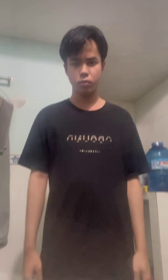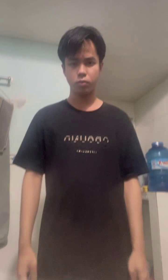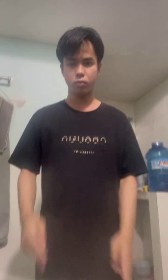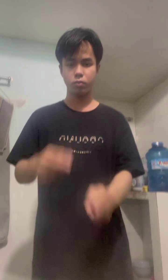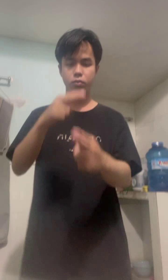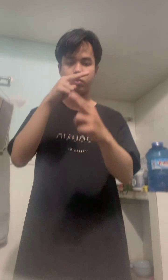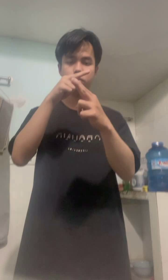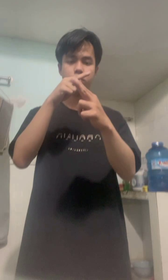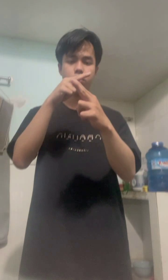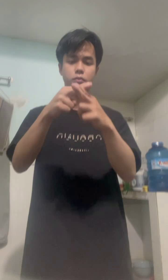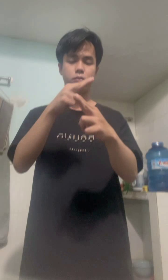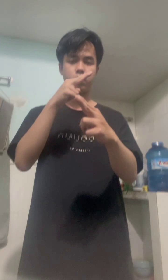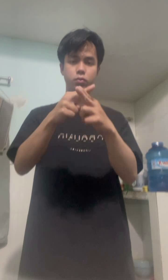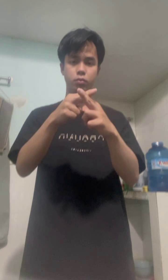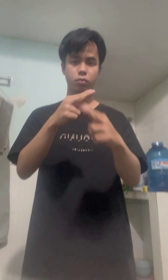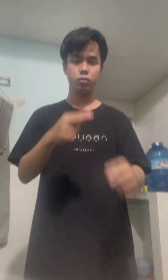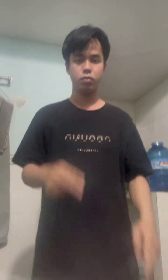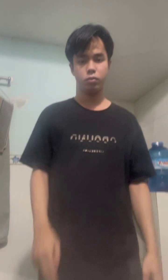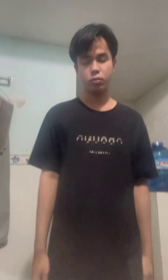yeu cau